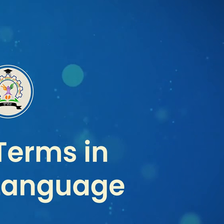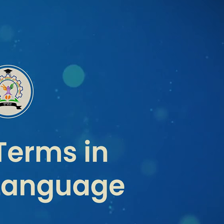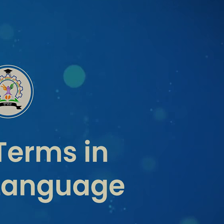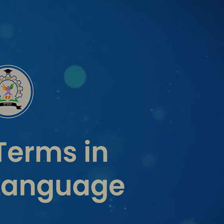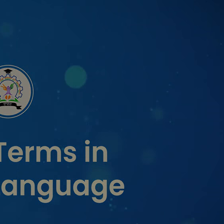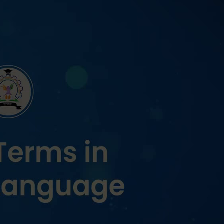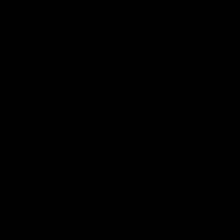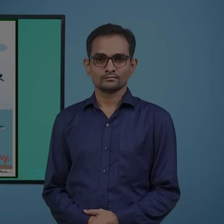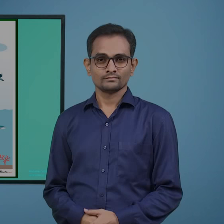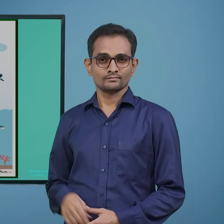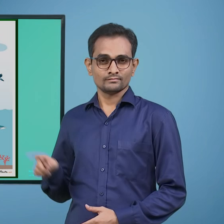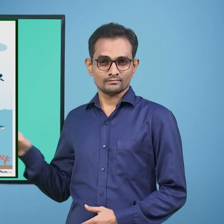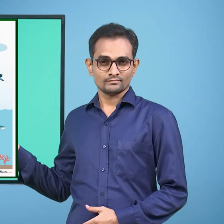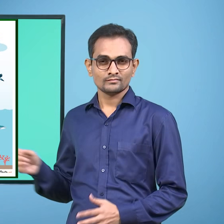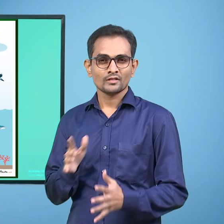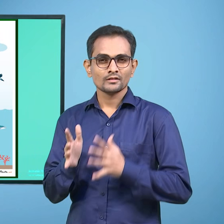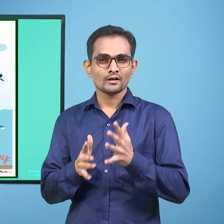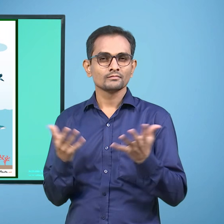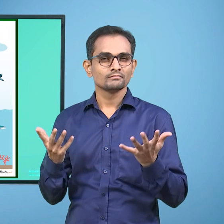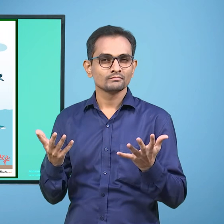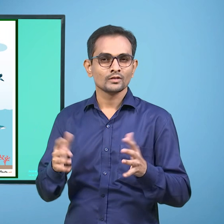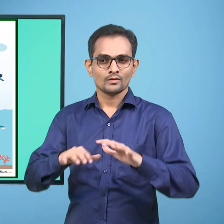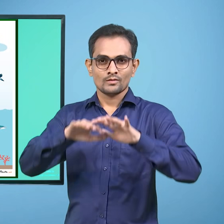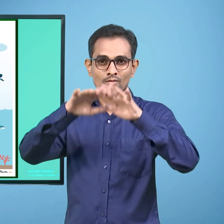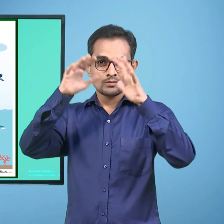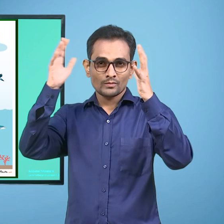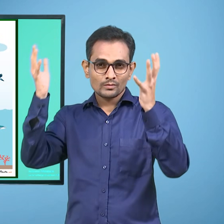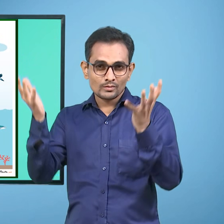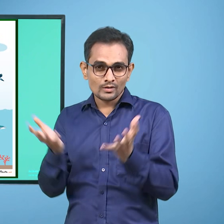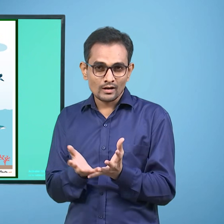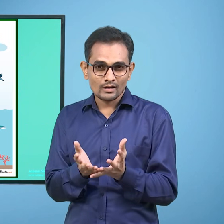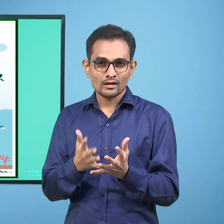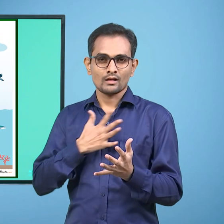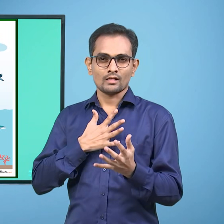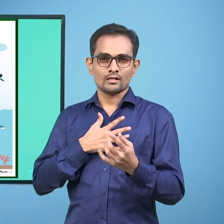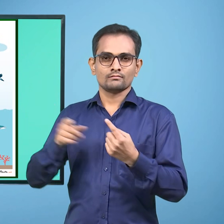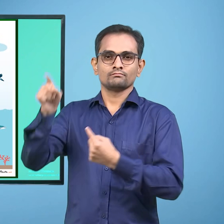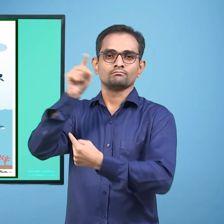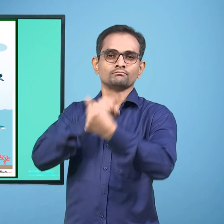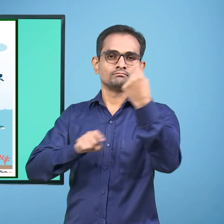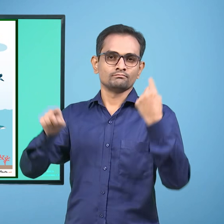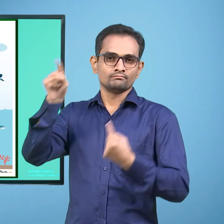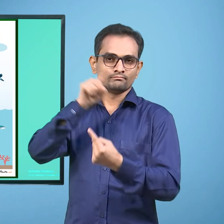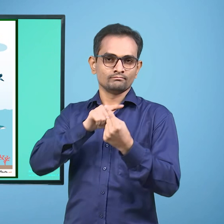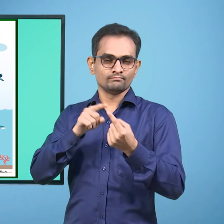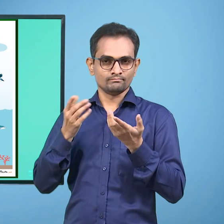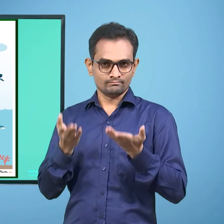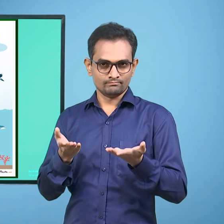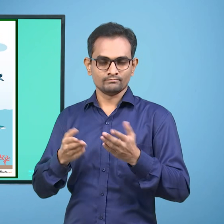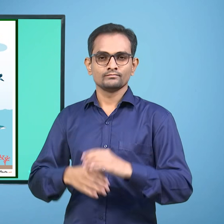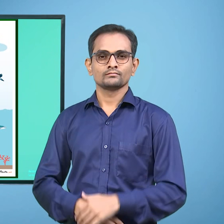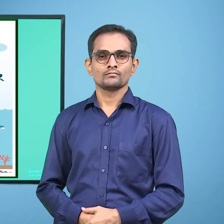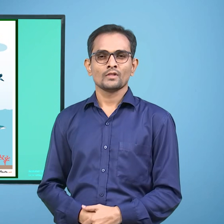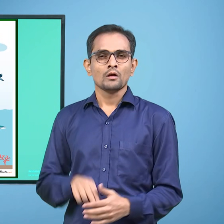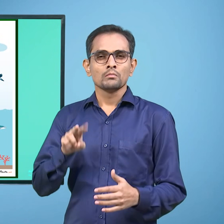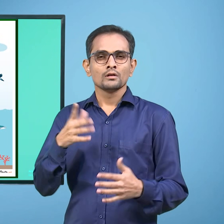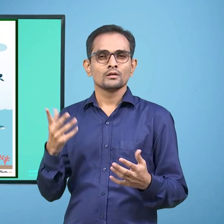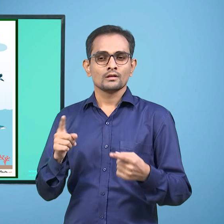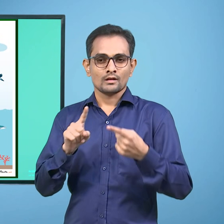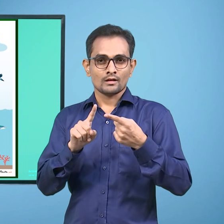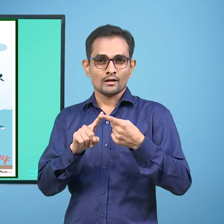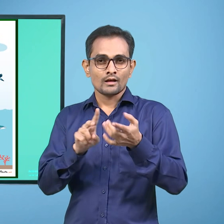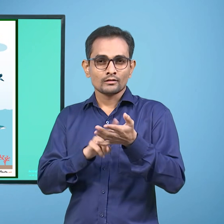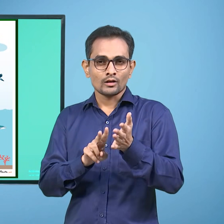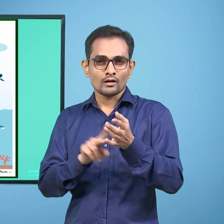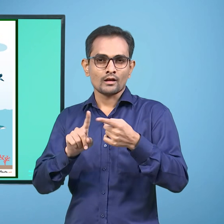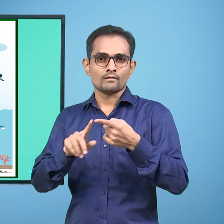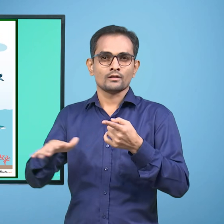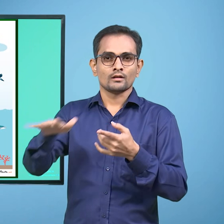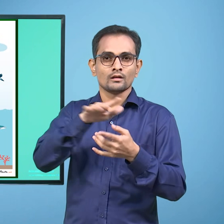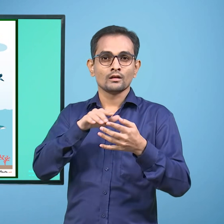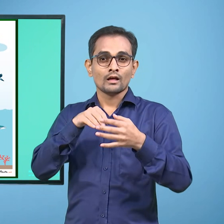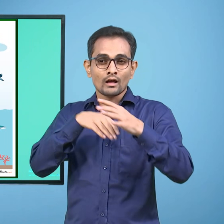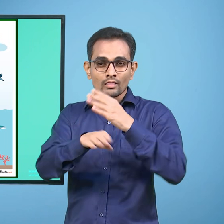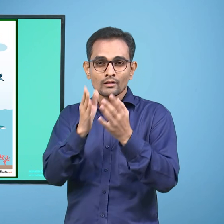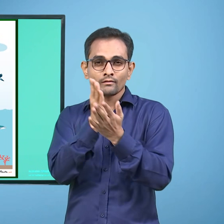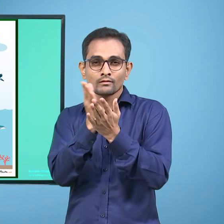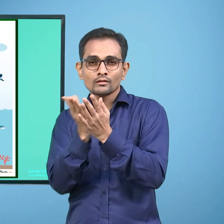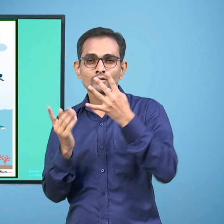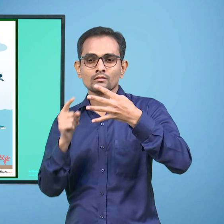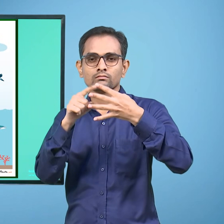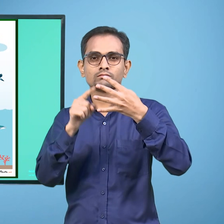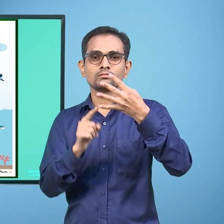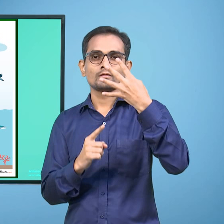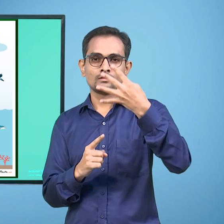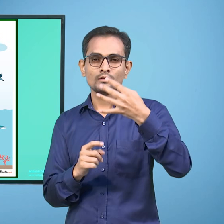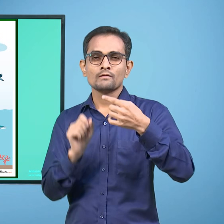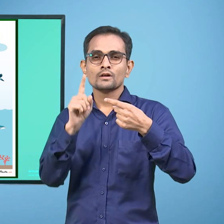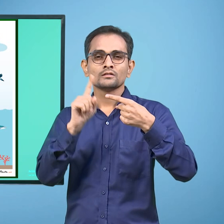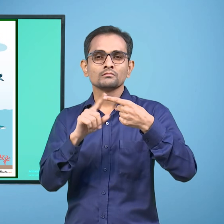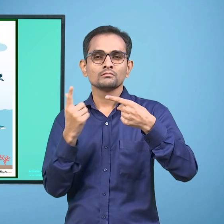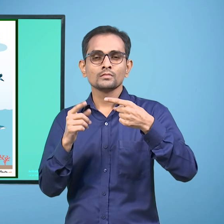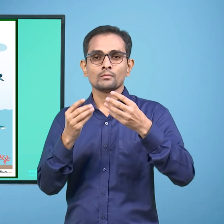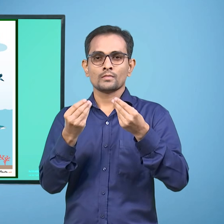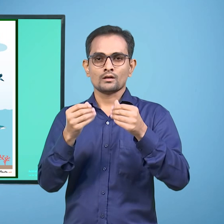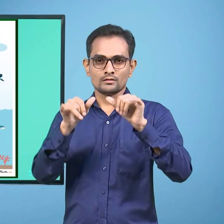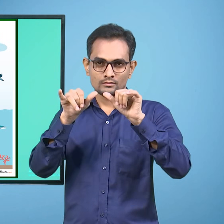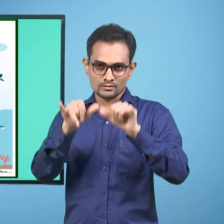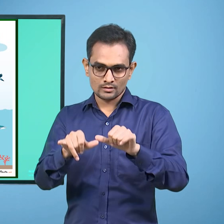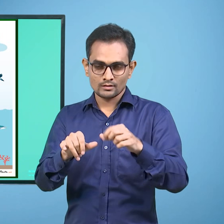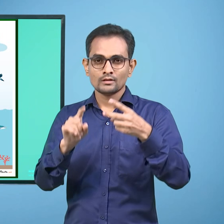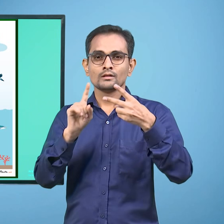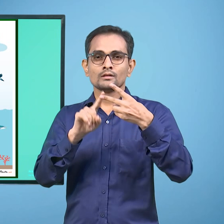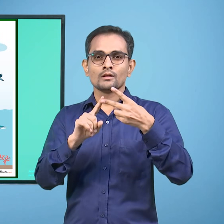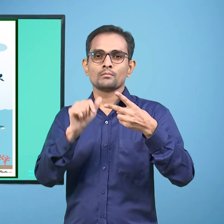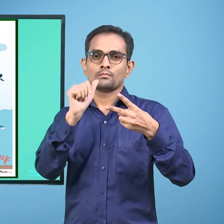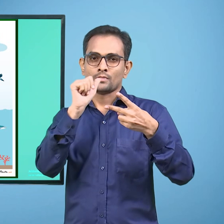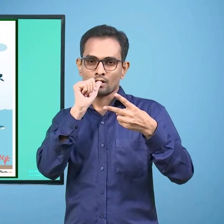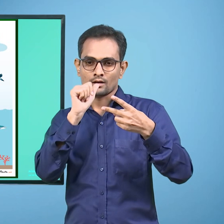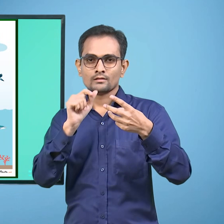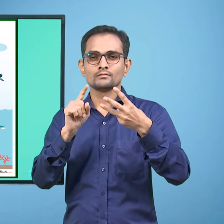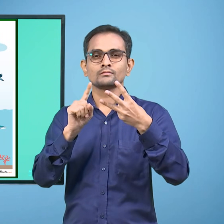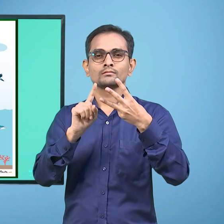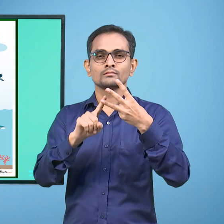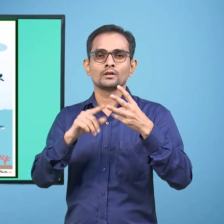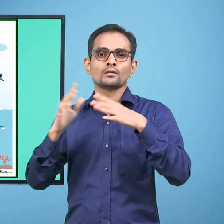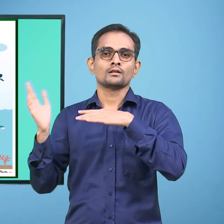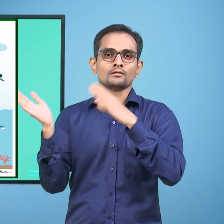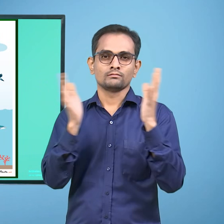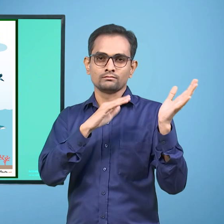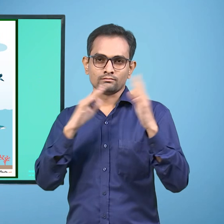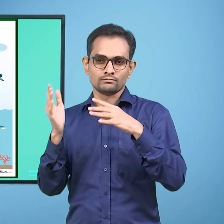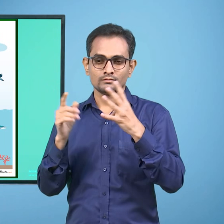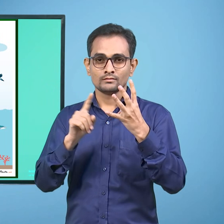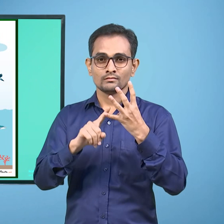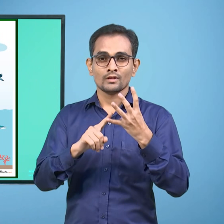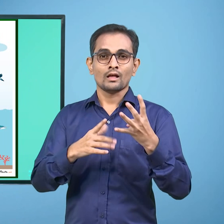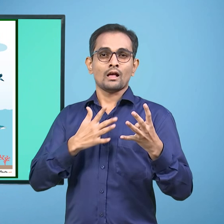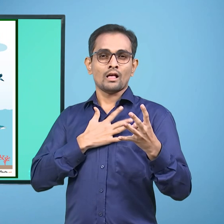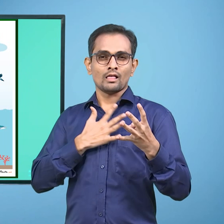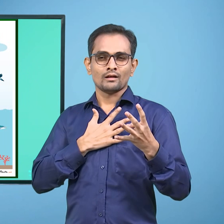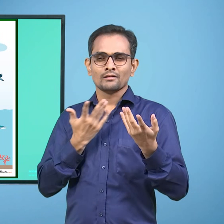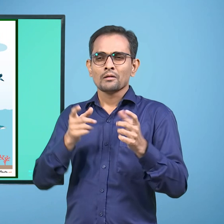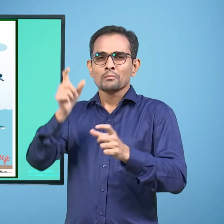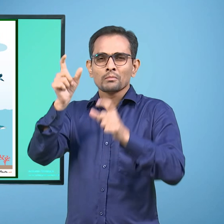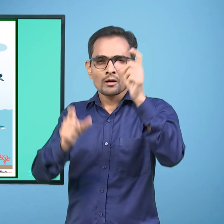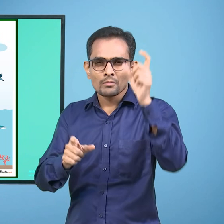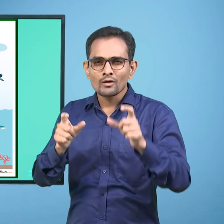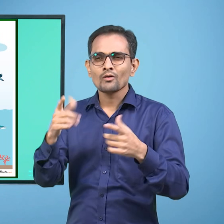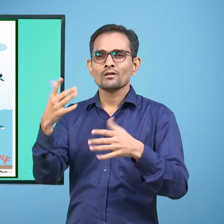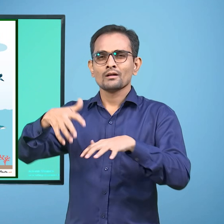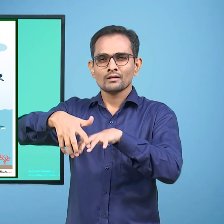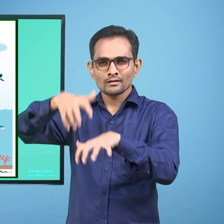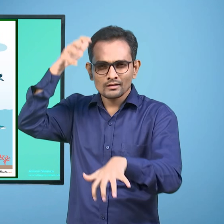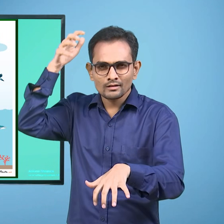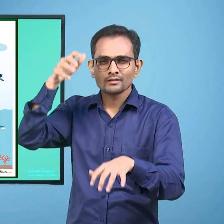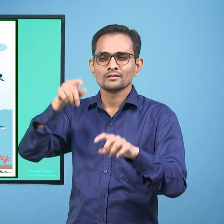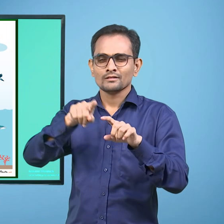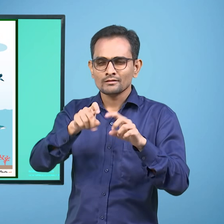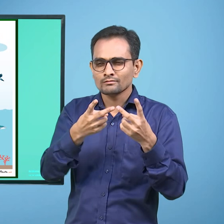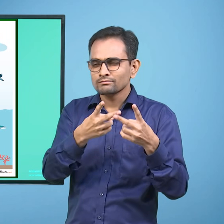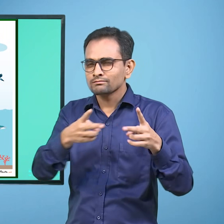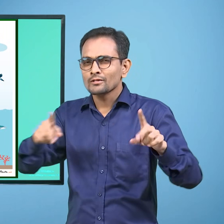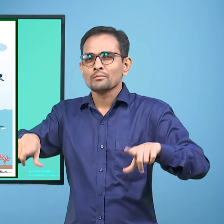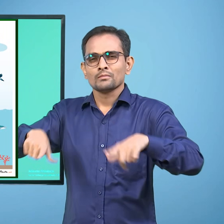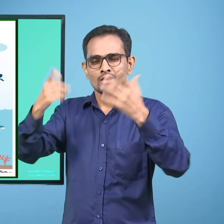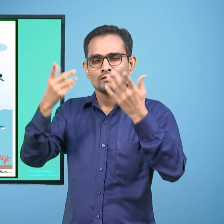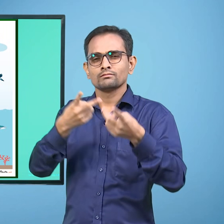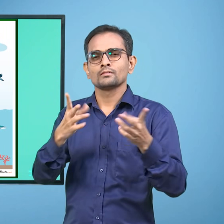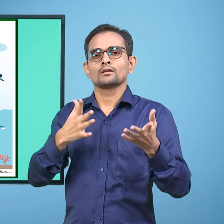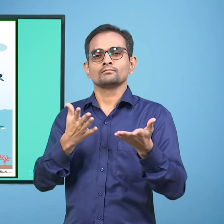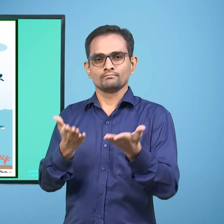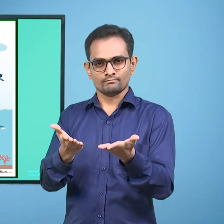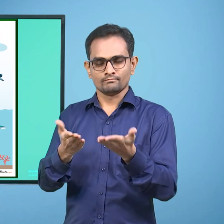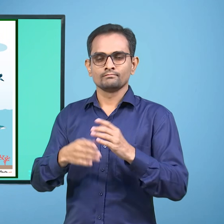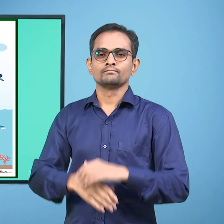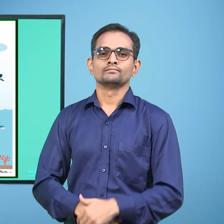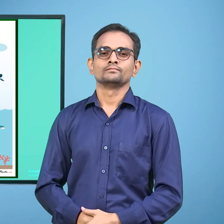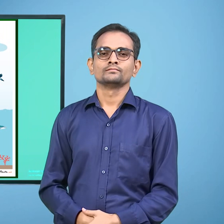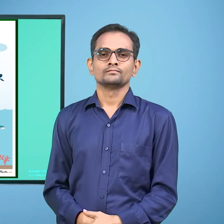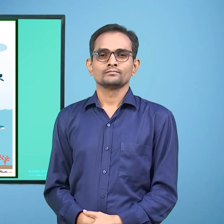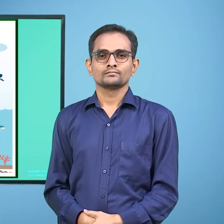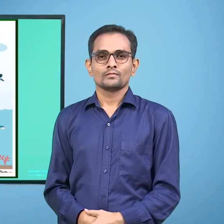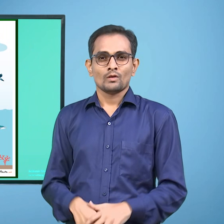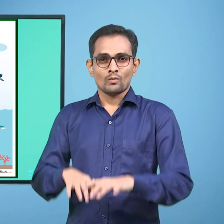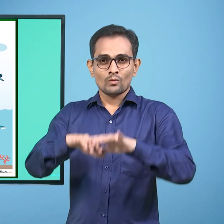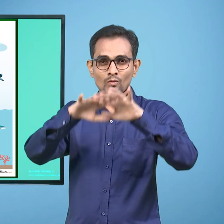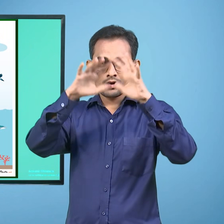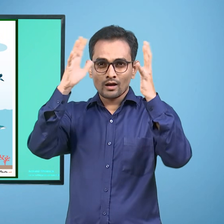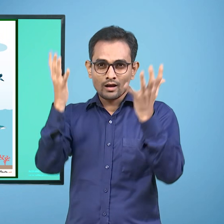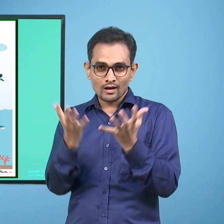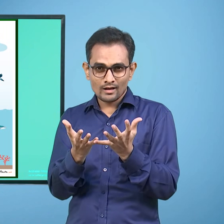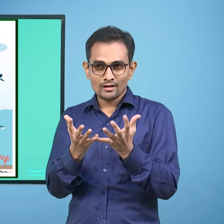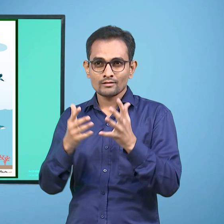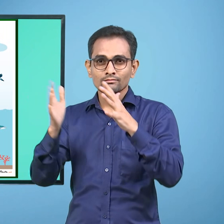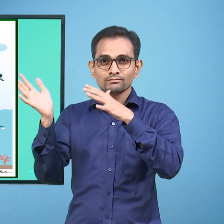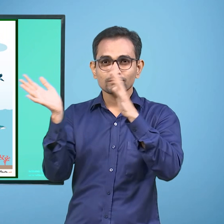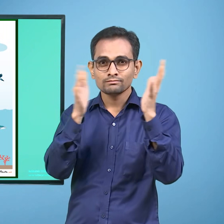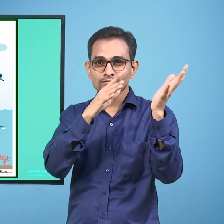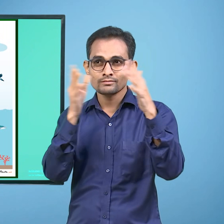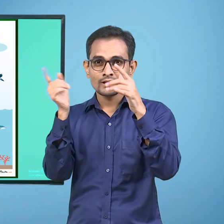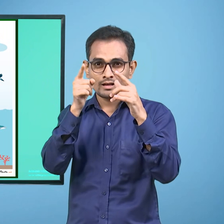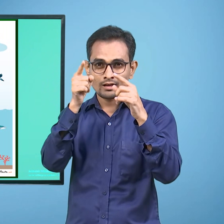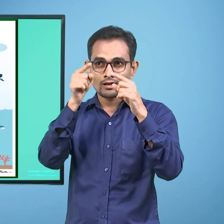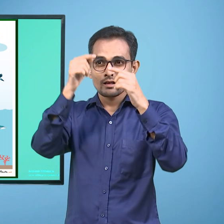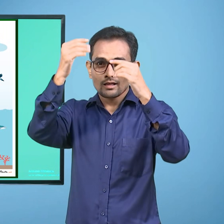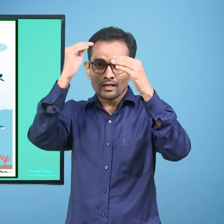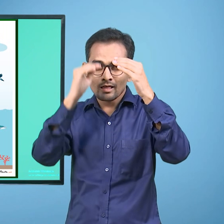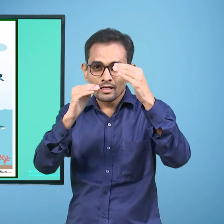Biosphere The sign for biosphere is this or this. The natural environment can be divided into four main components land, water, air and living things. The domain of life is called the biosphere, that is, the plant and animal kingdom.